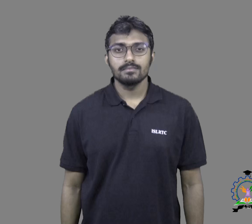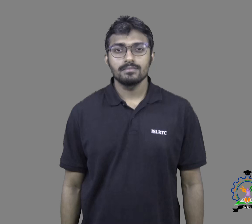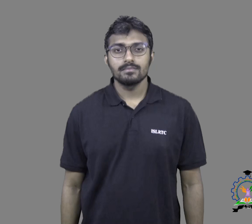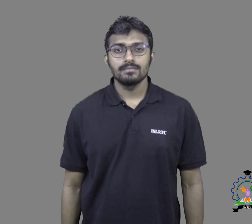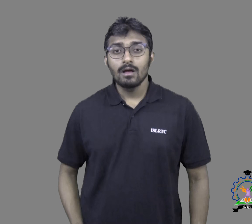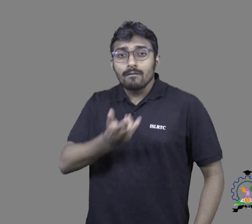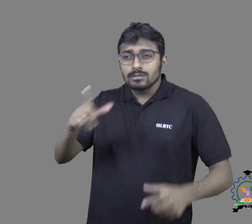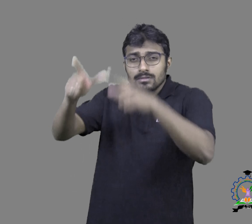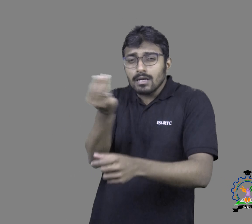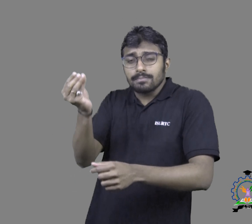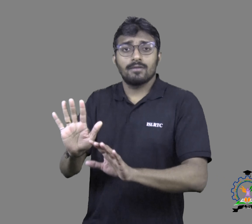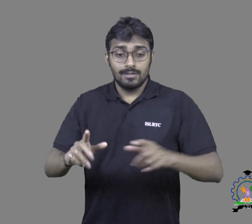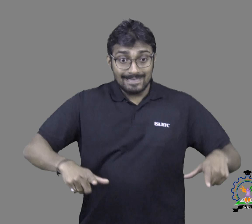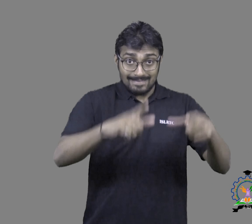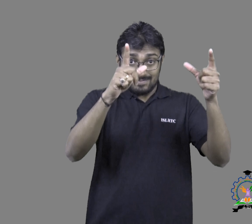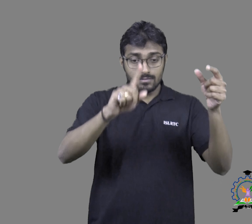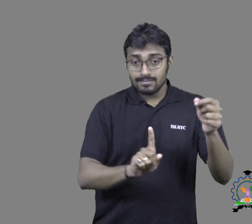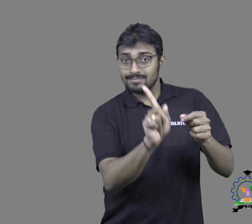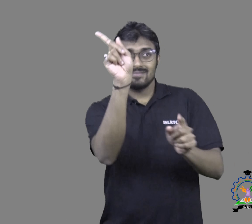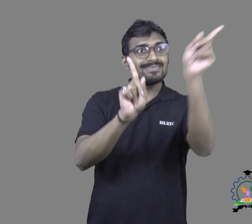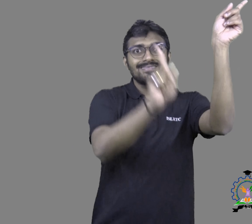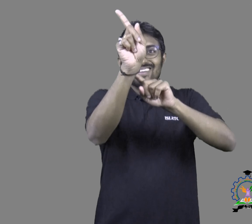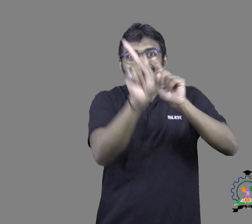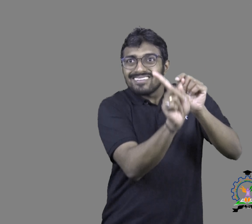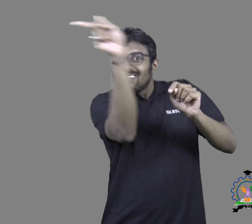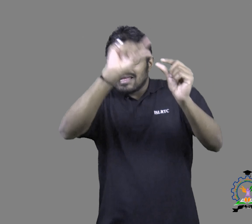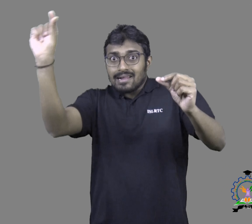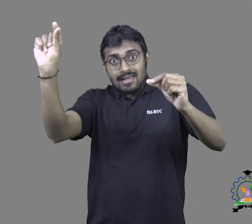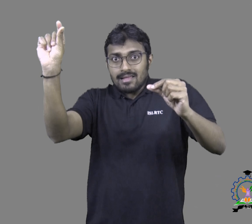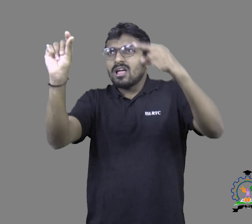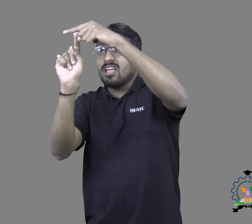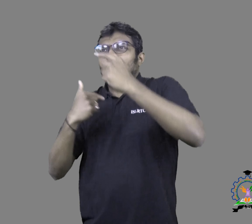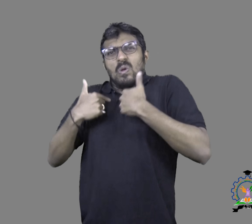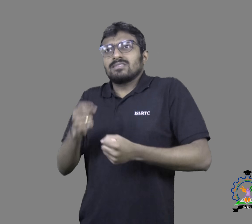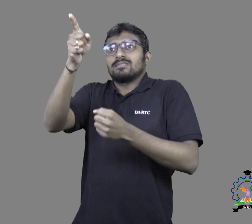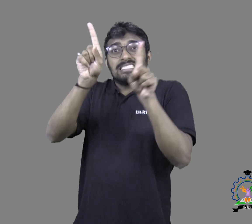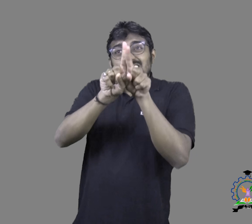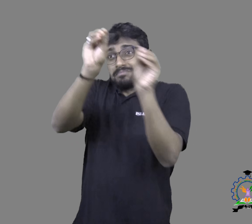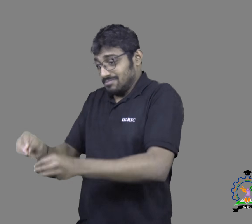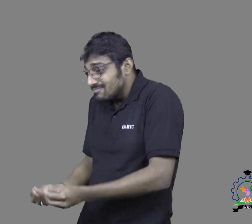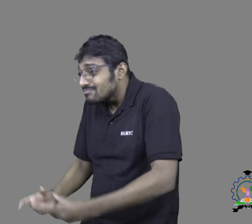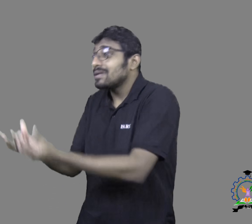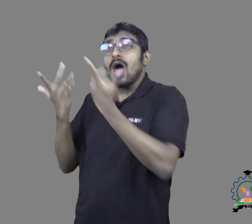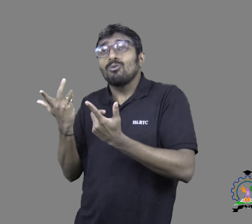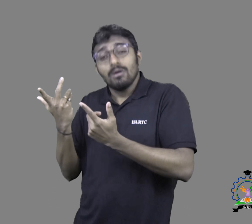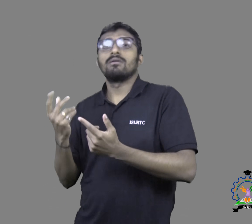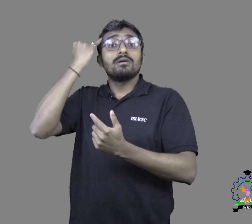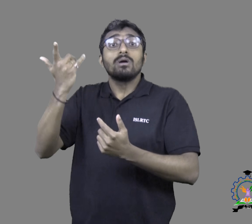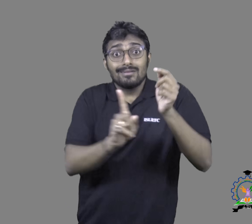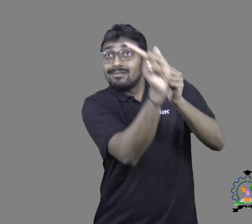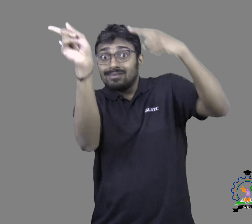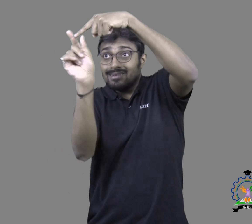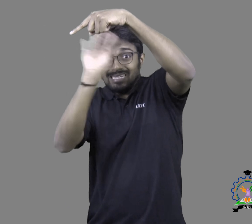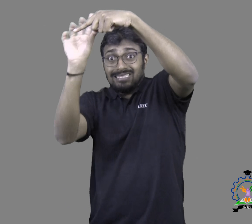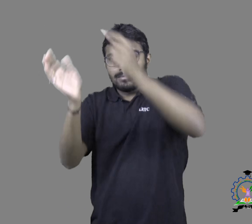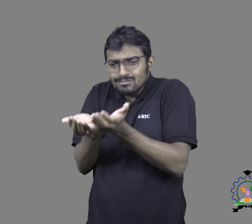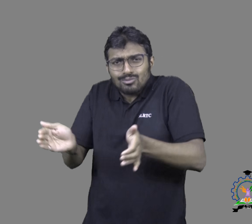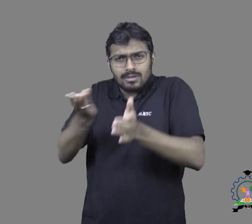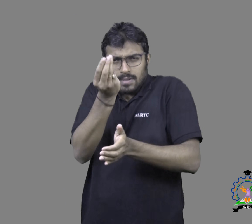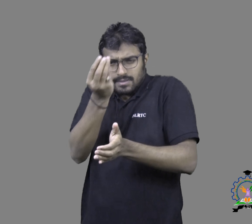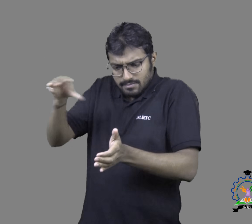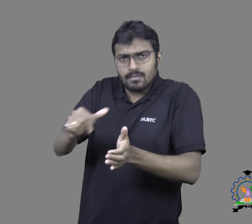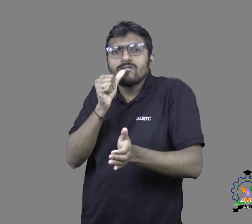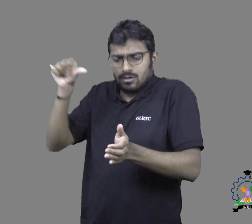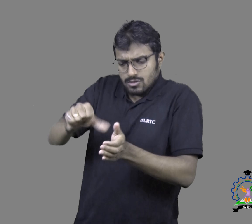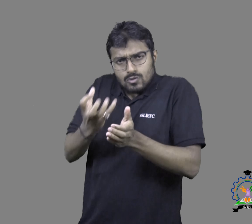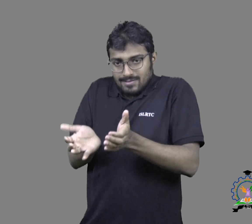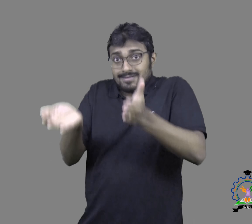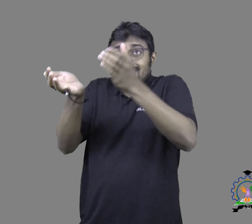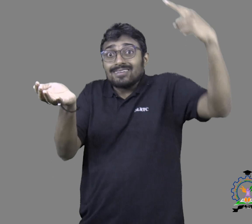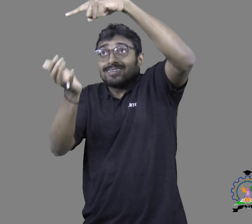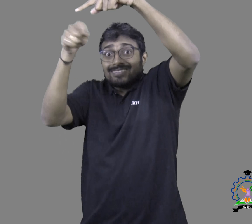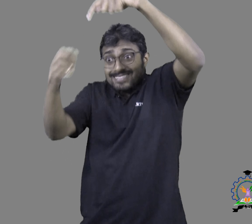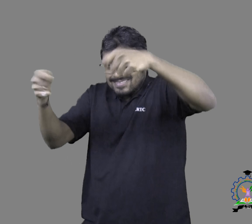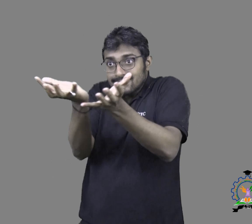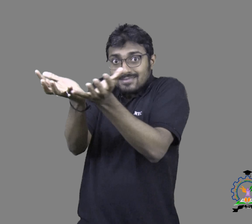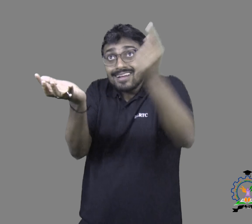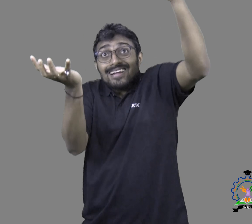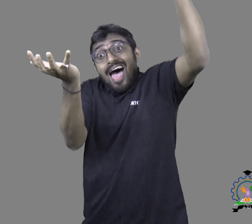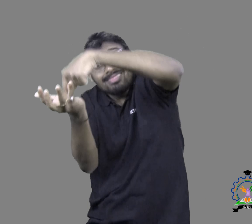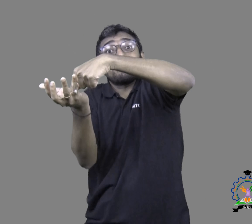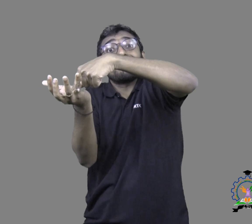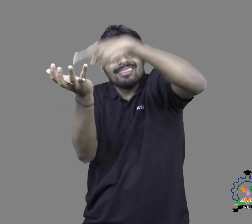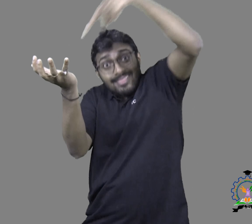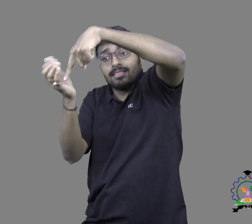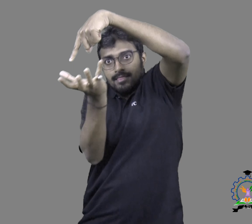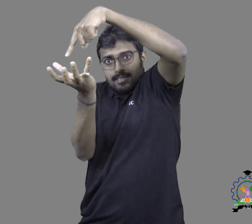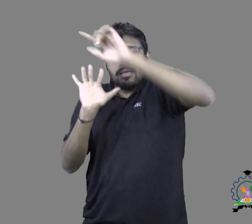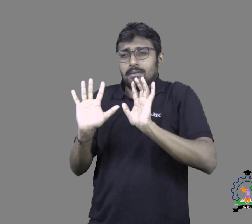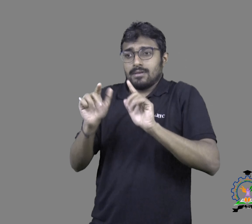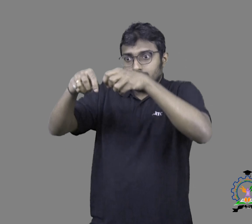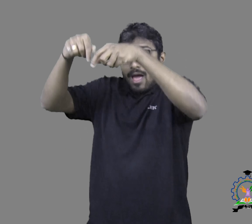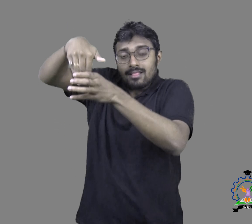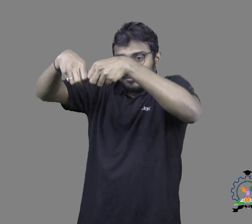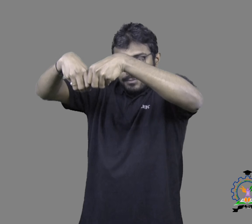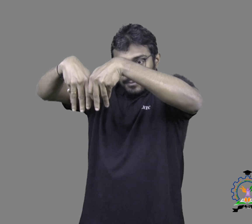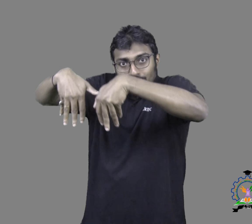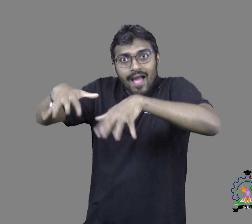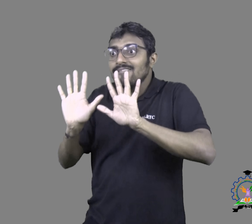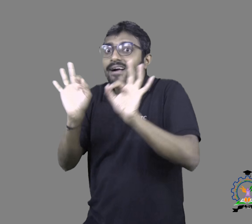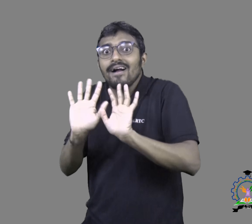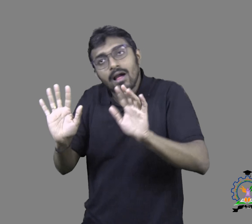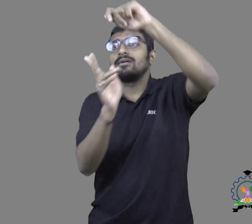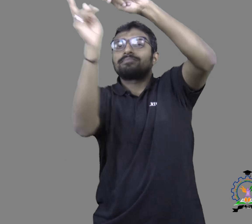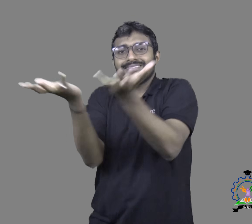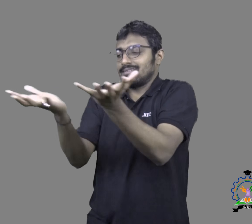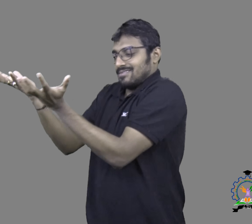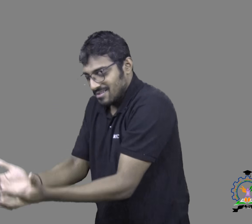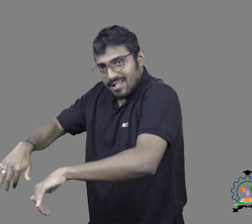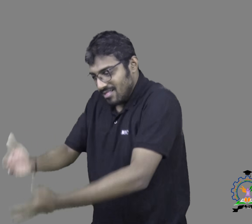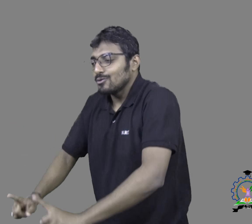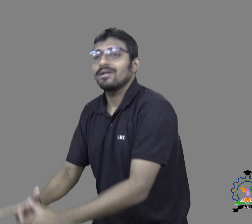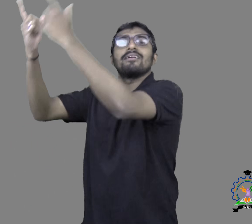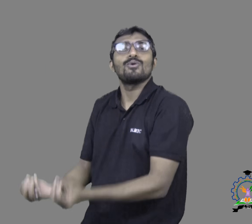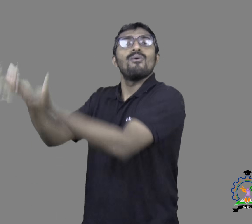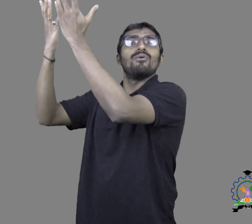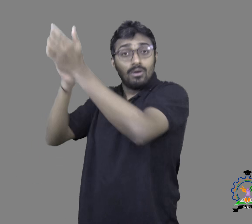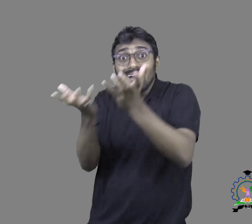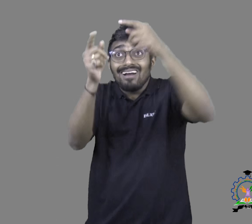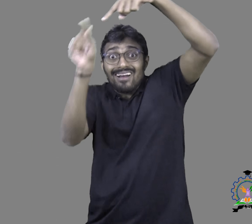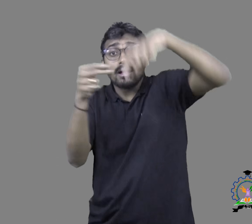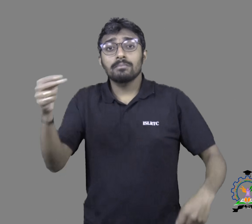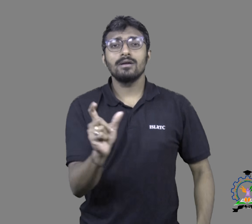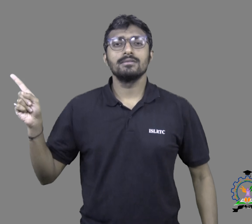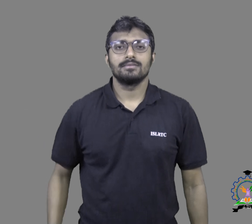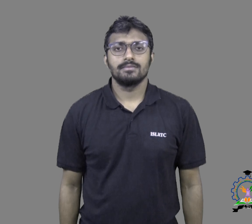Gootee or Air Layering